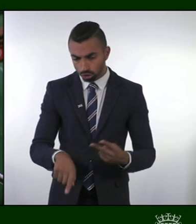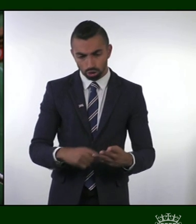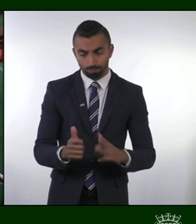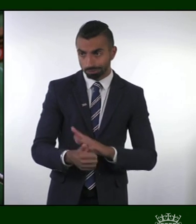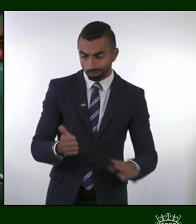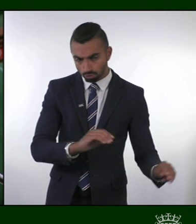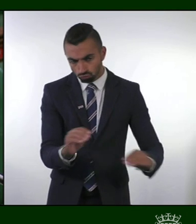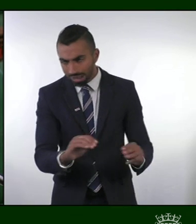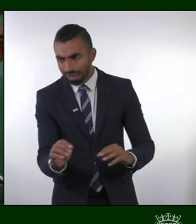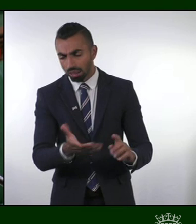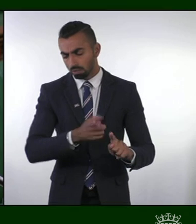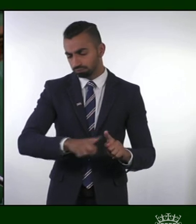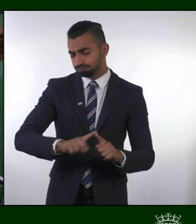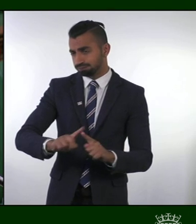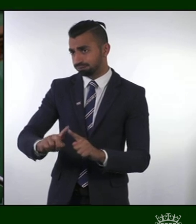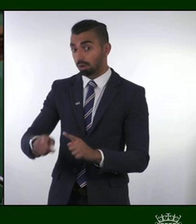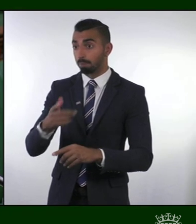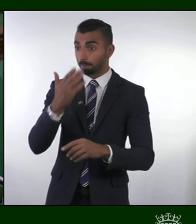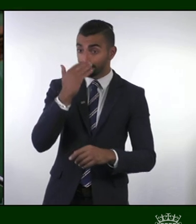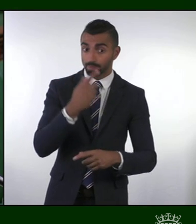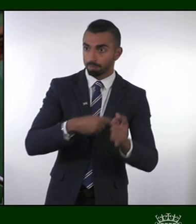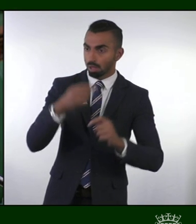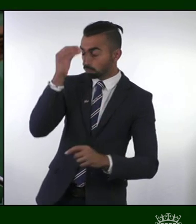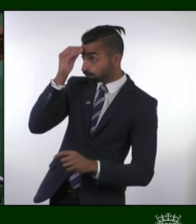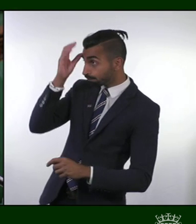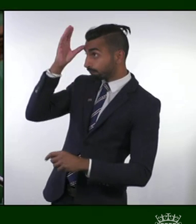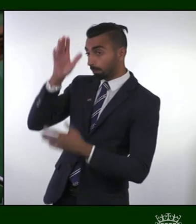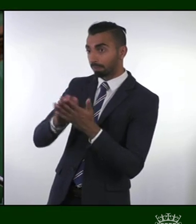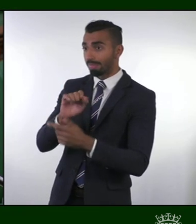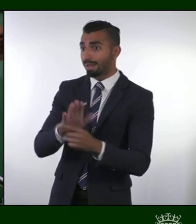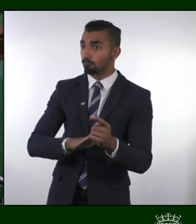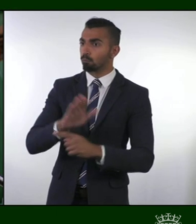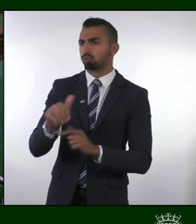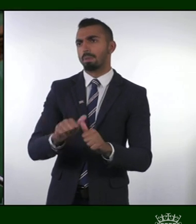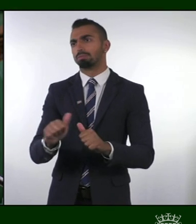Providing people with that knowledge is what will enable them to build a better future for their lives.